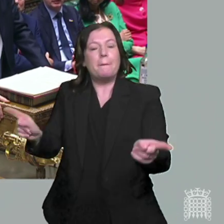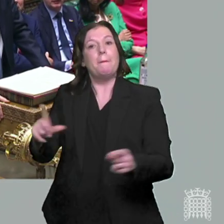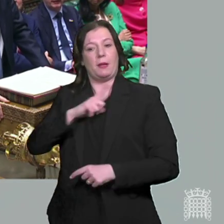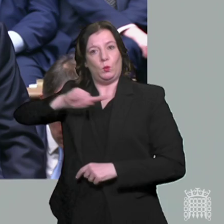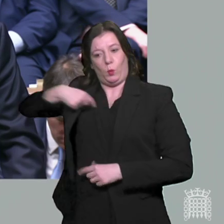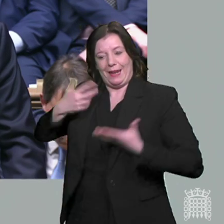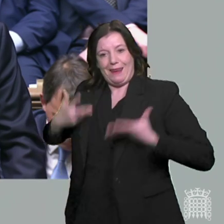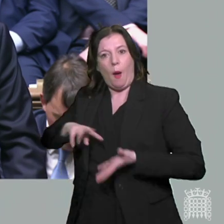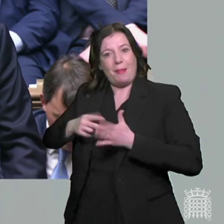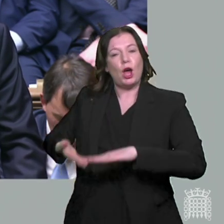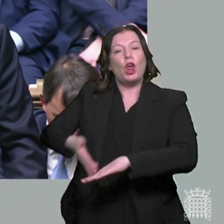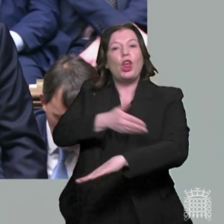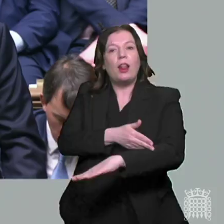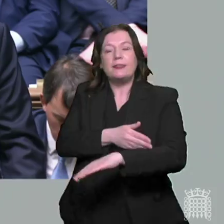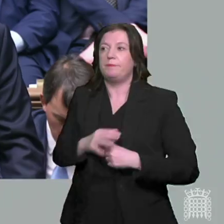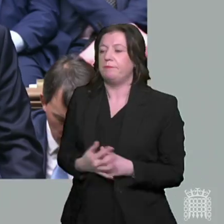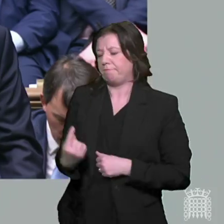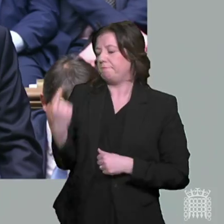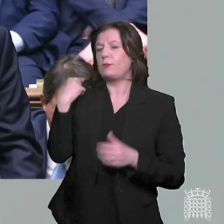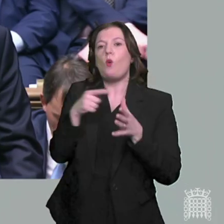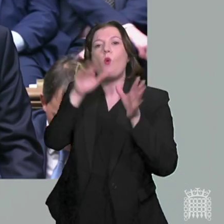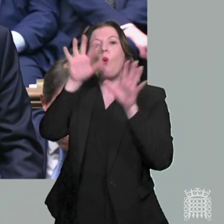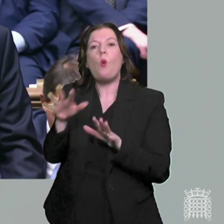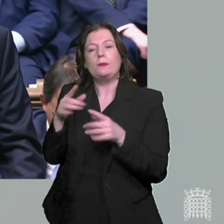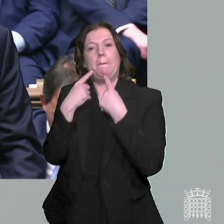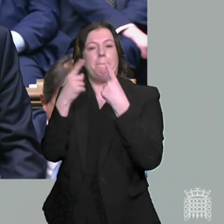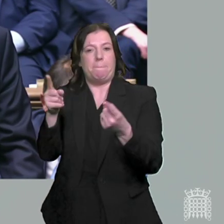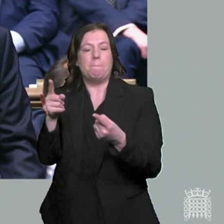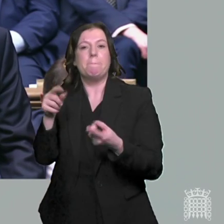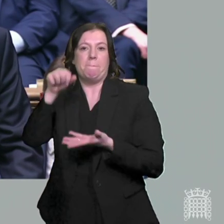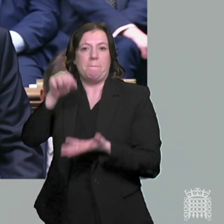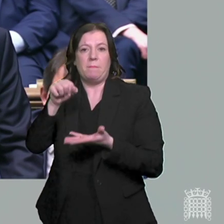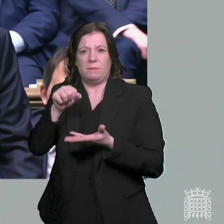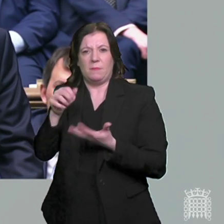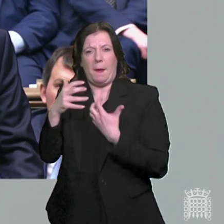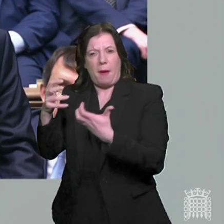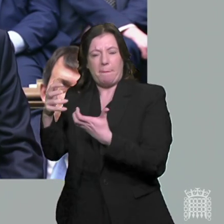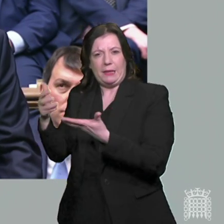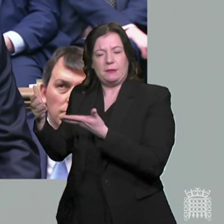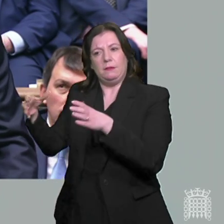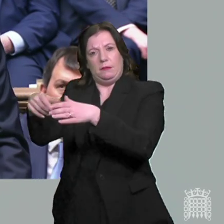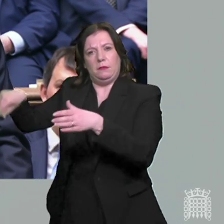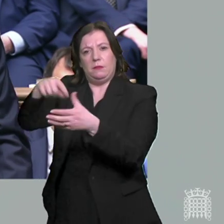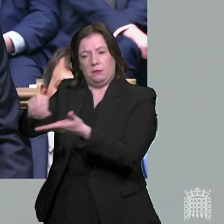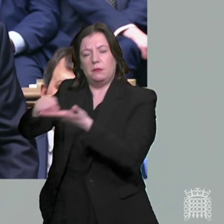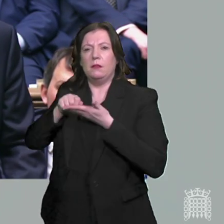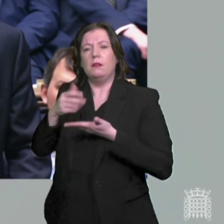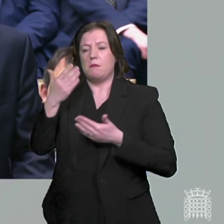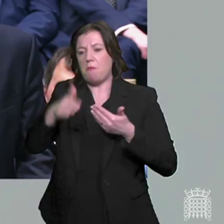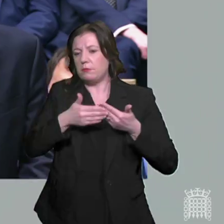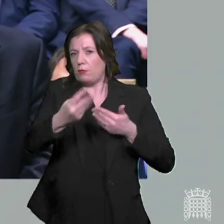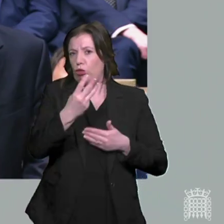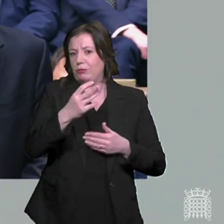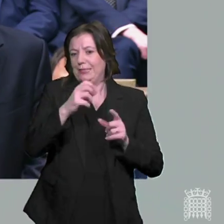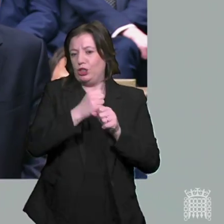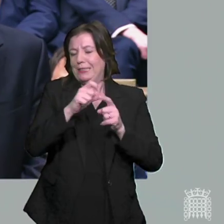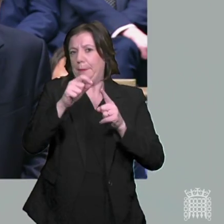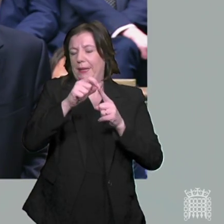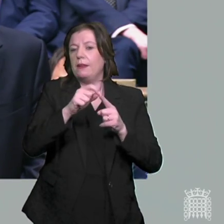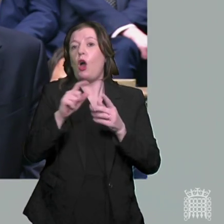At the autumn statement, I also announced that public sector net borrowing must be below 3% of GDP over the same period.